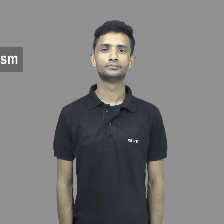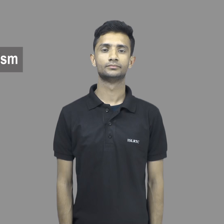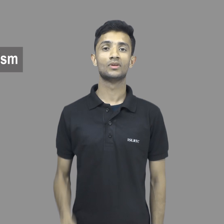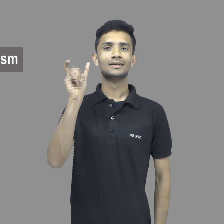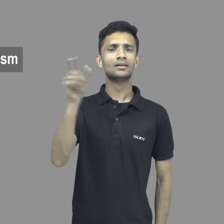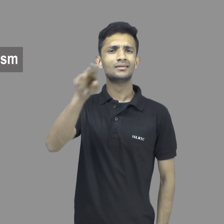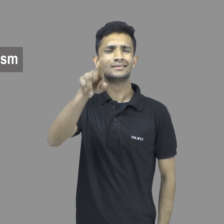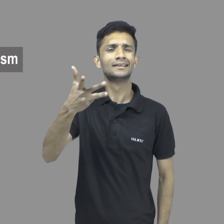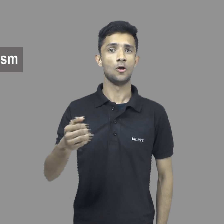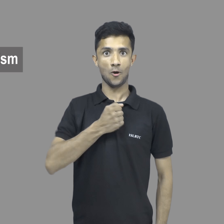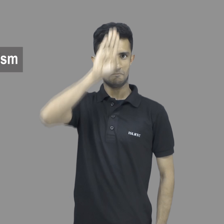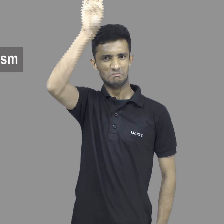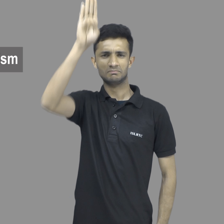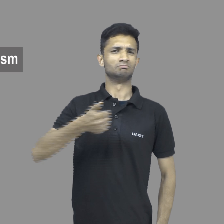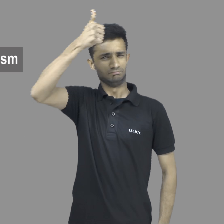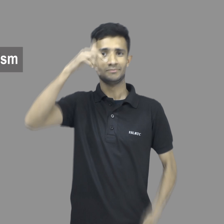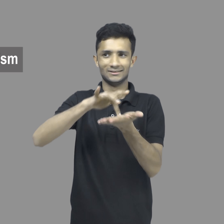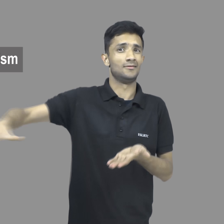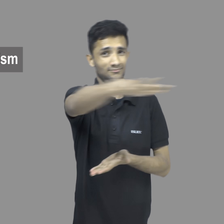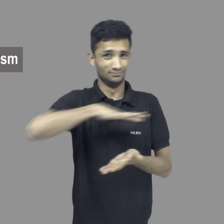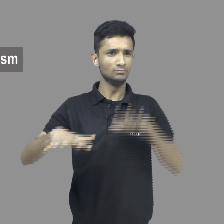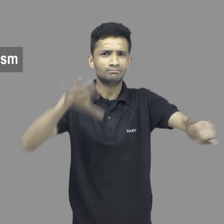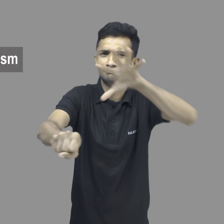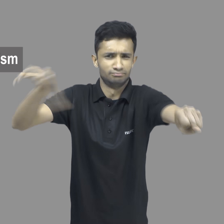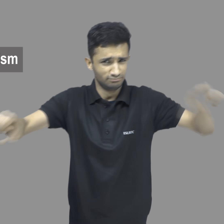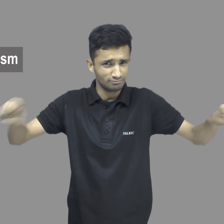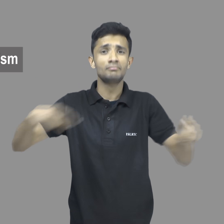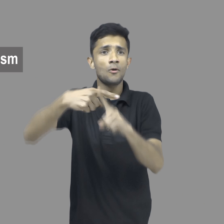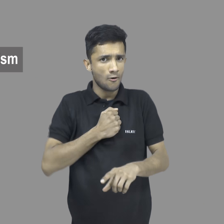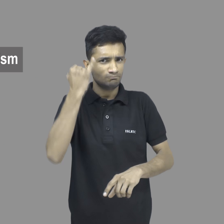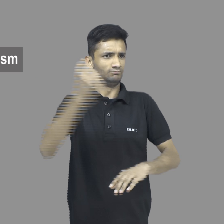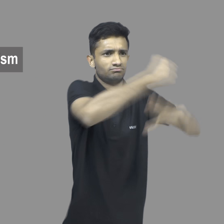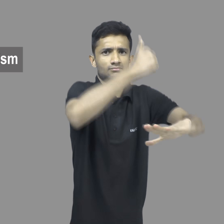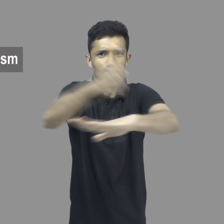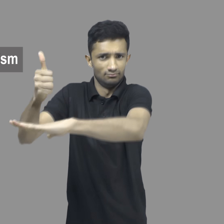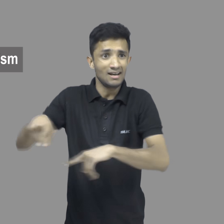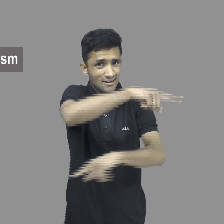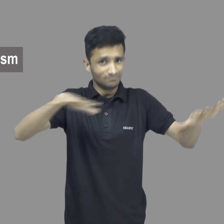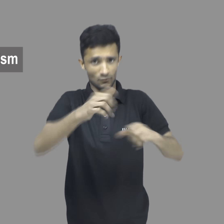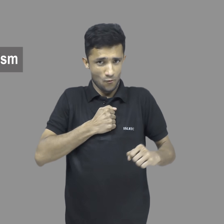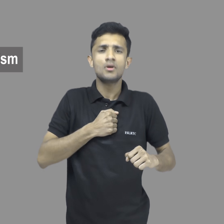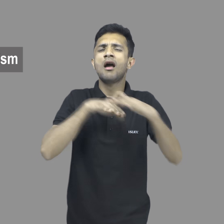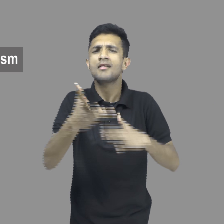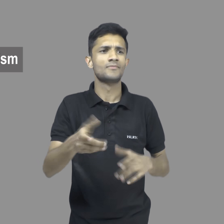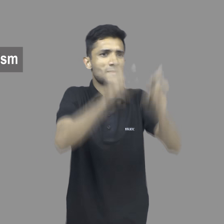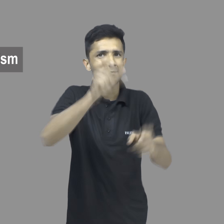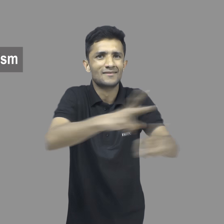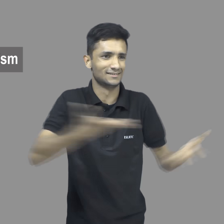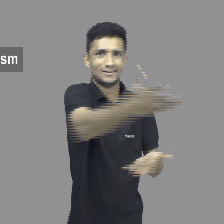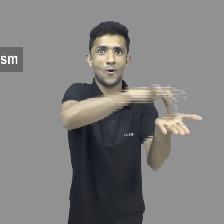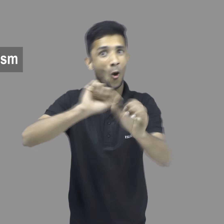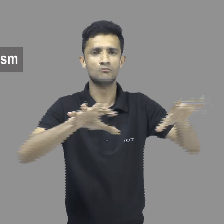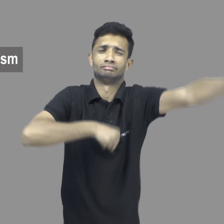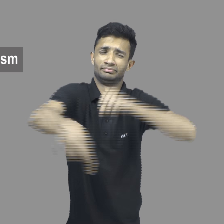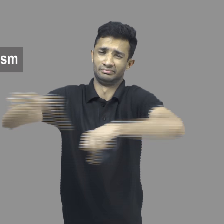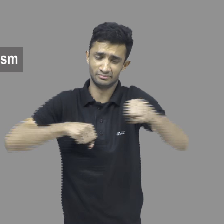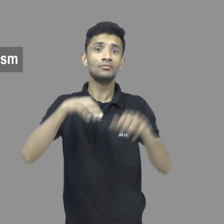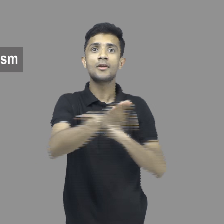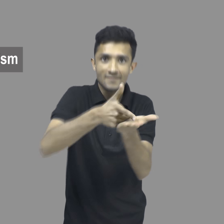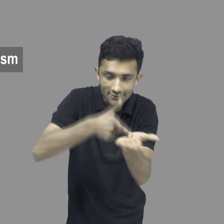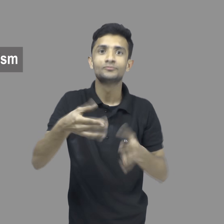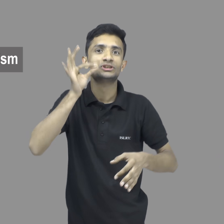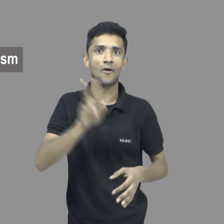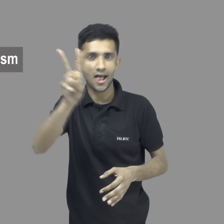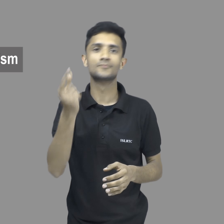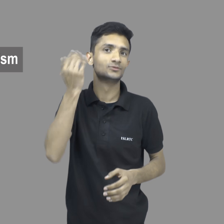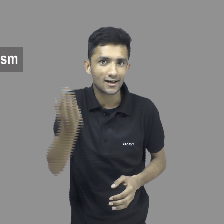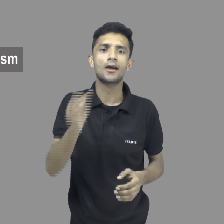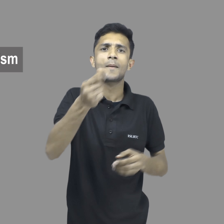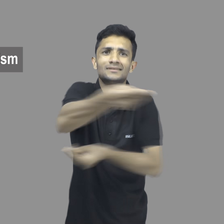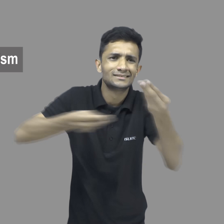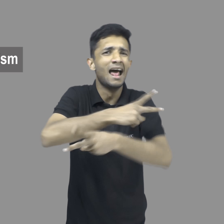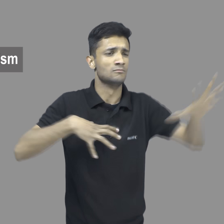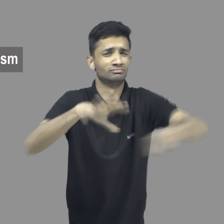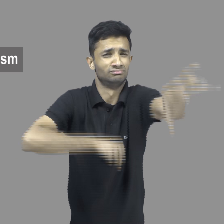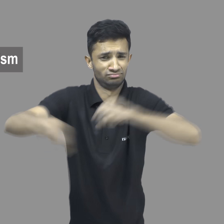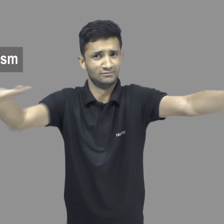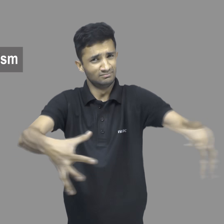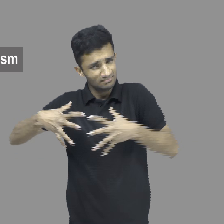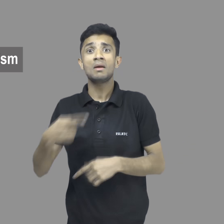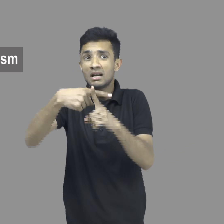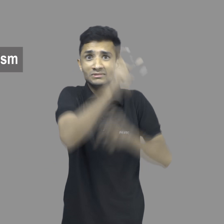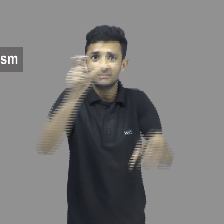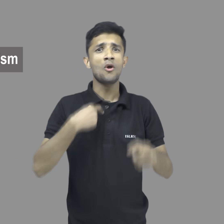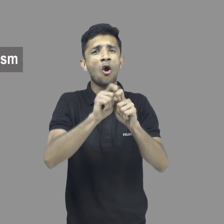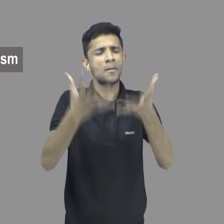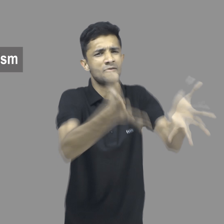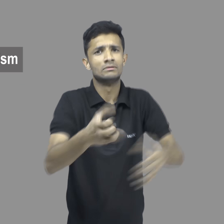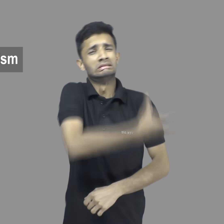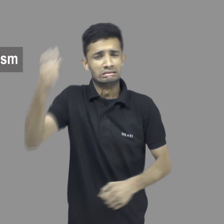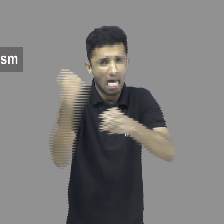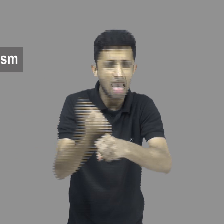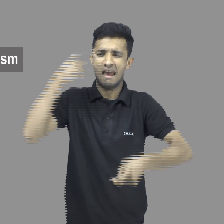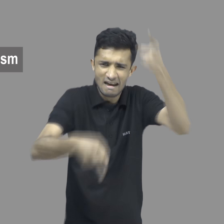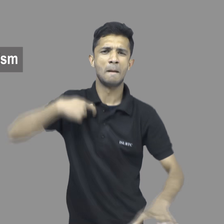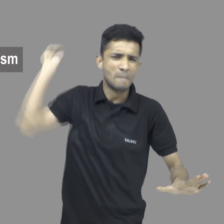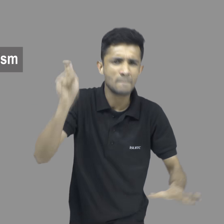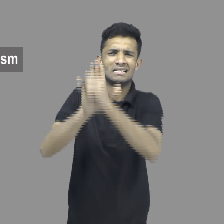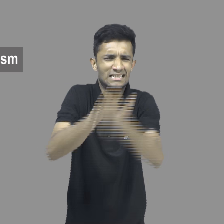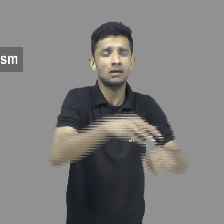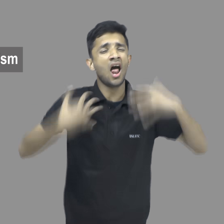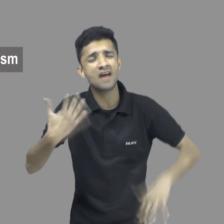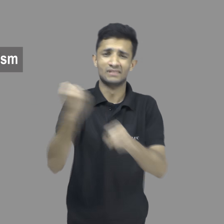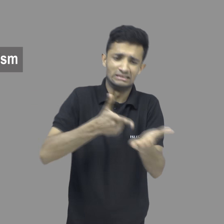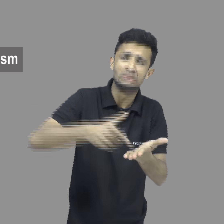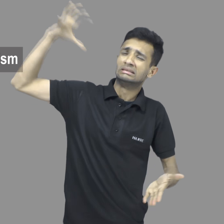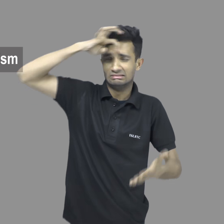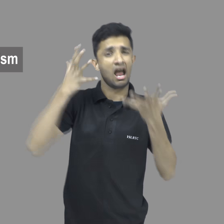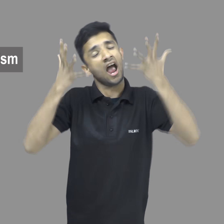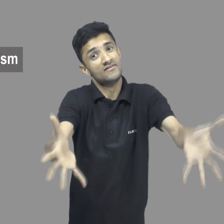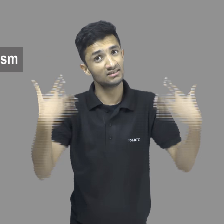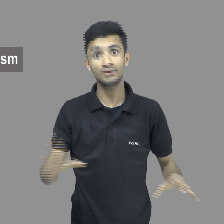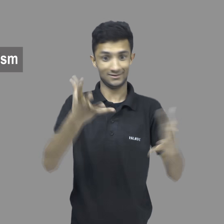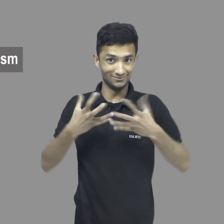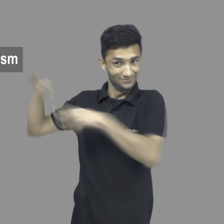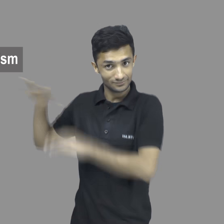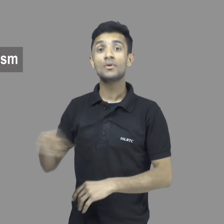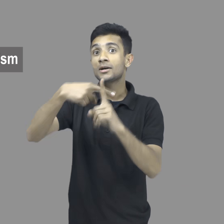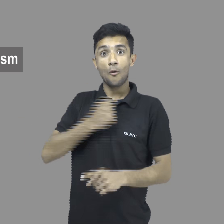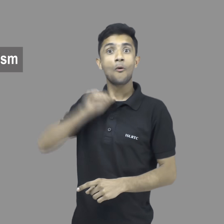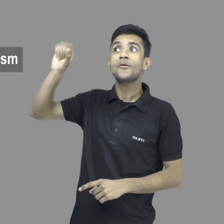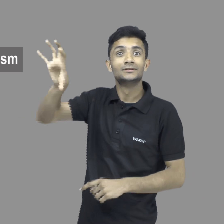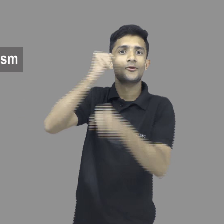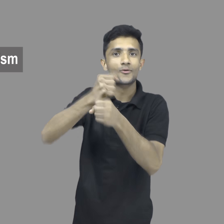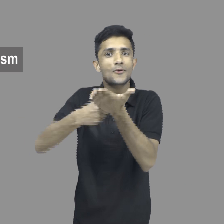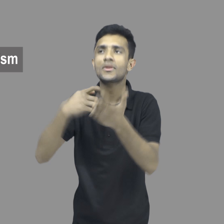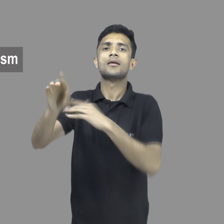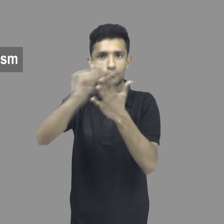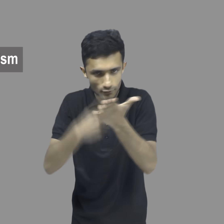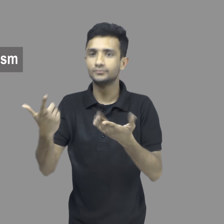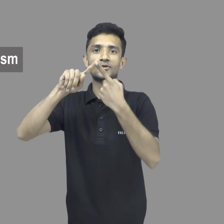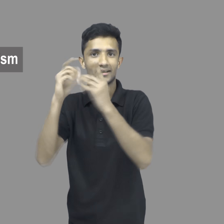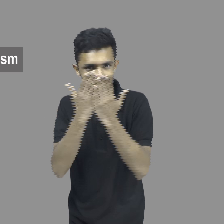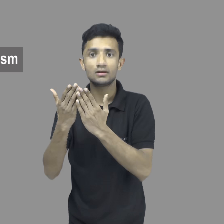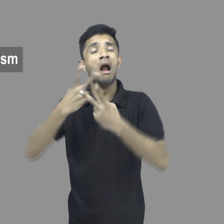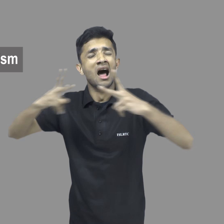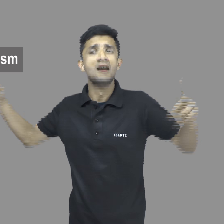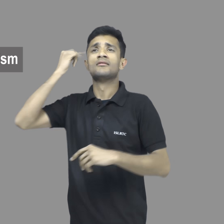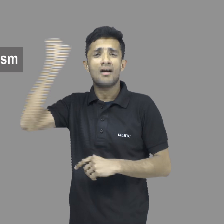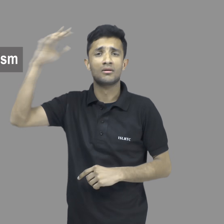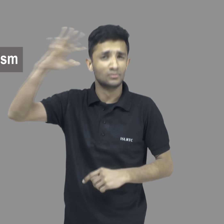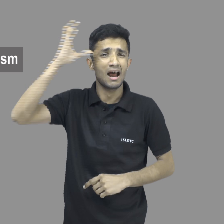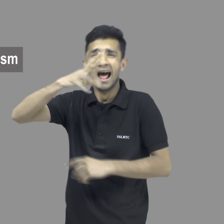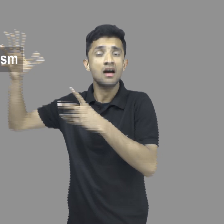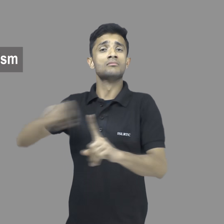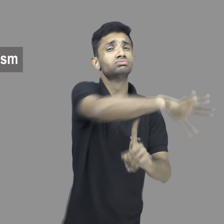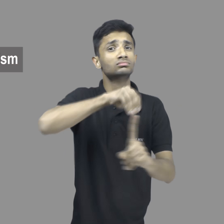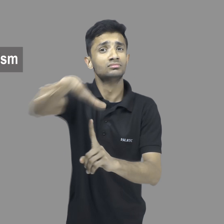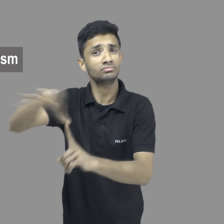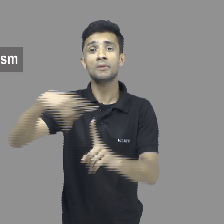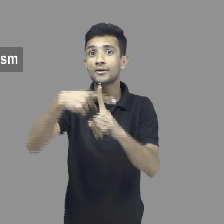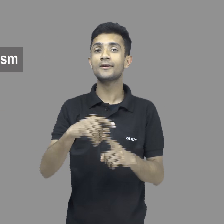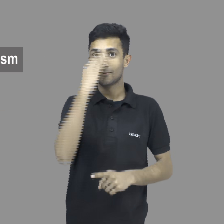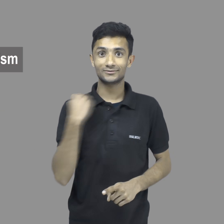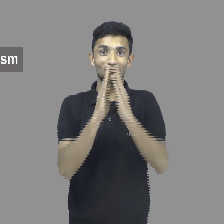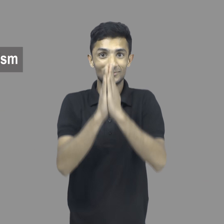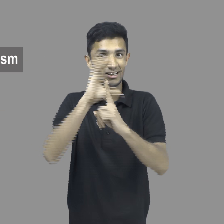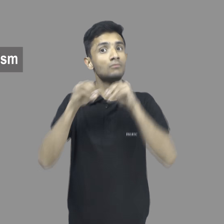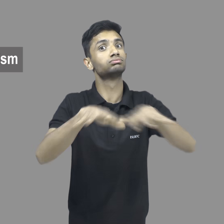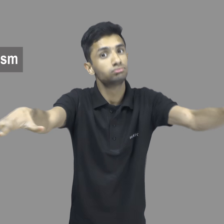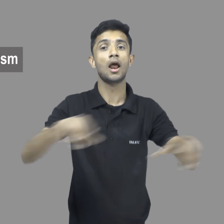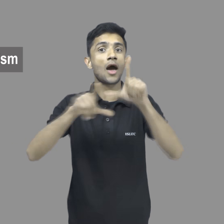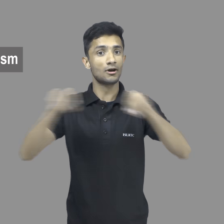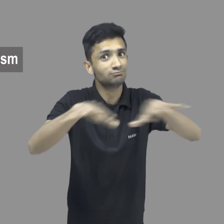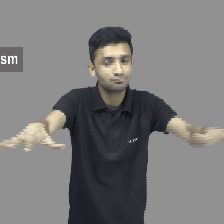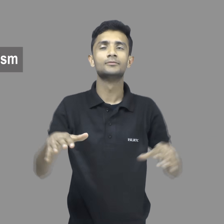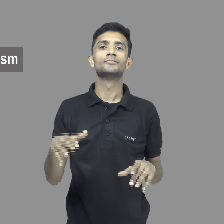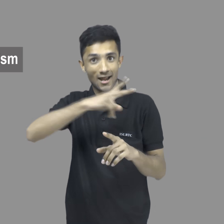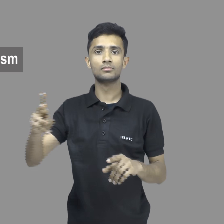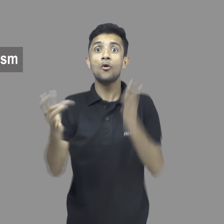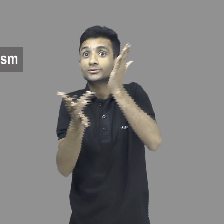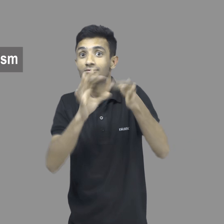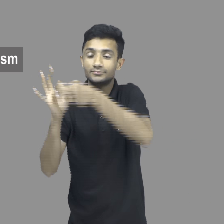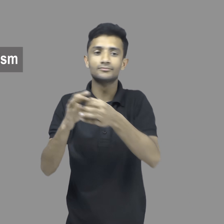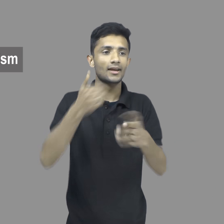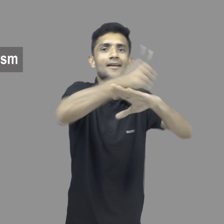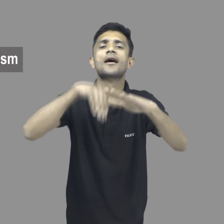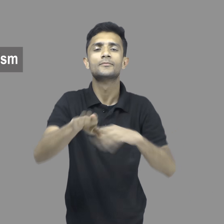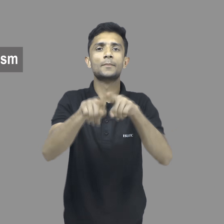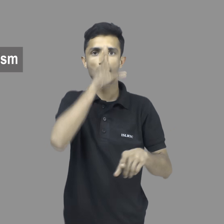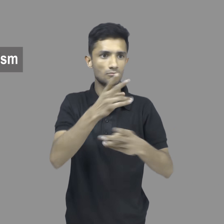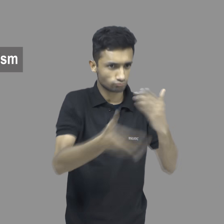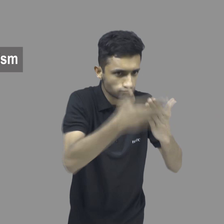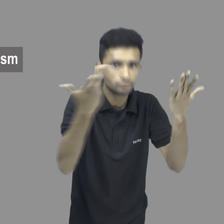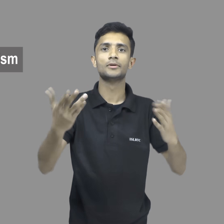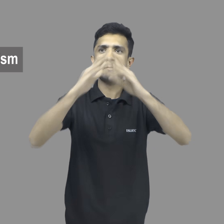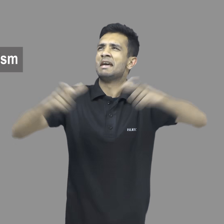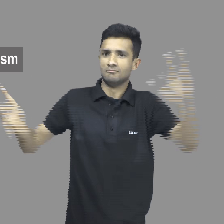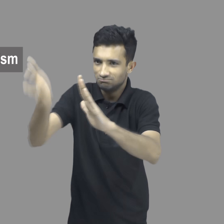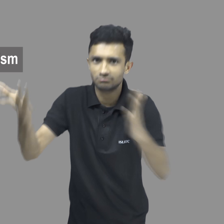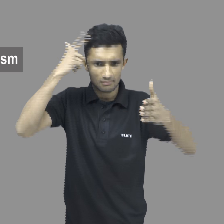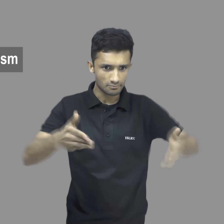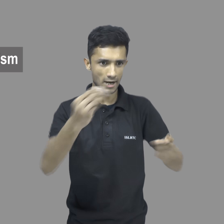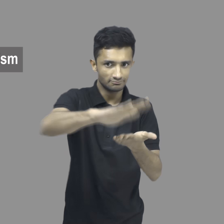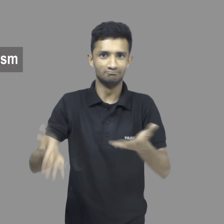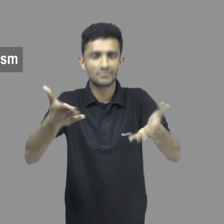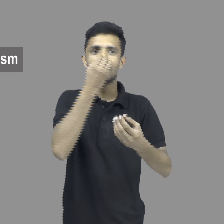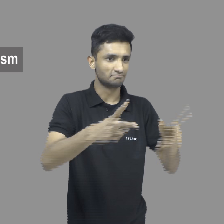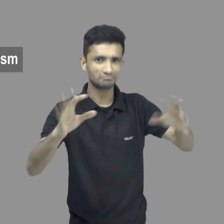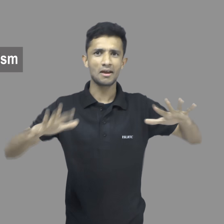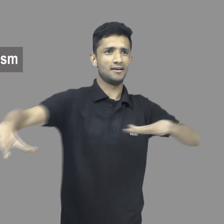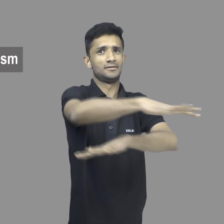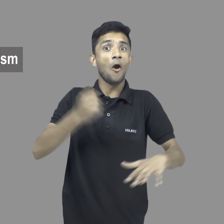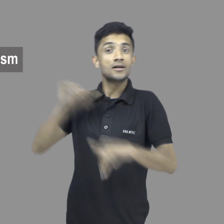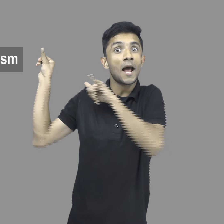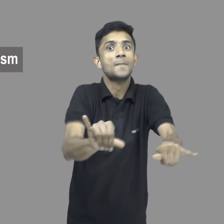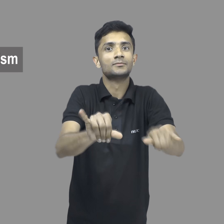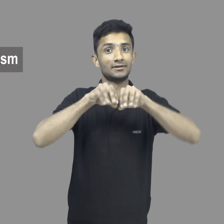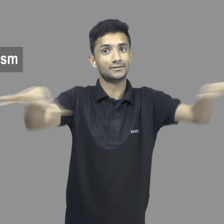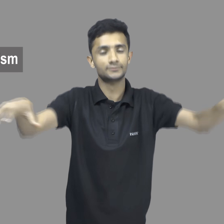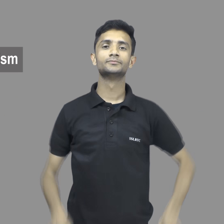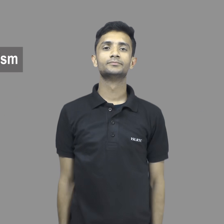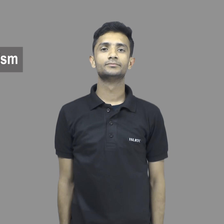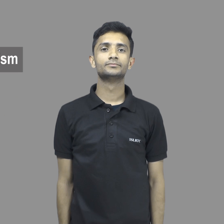Colonialism